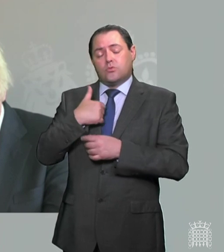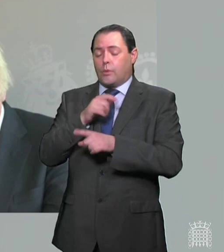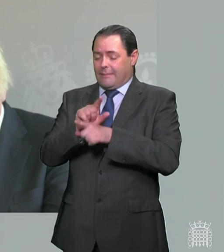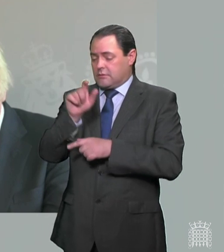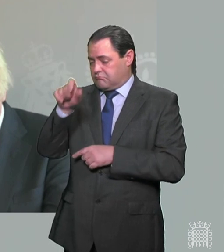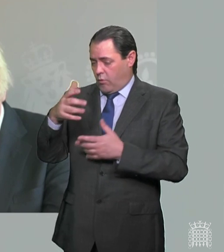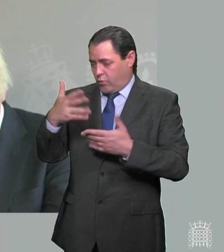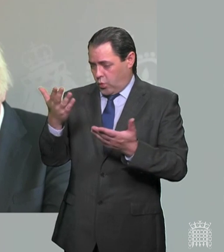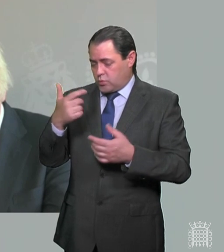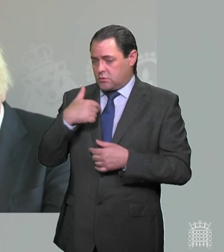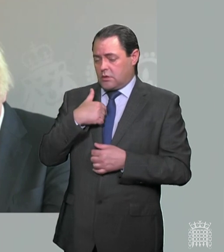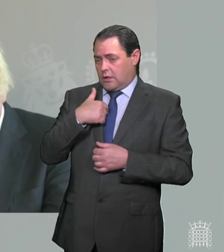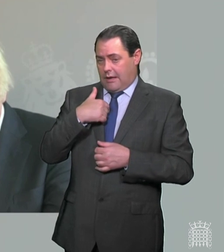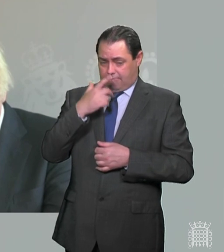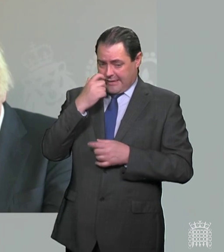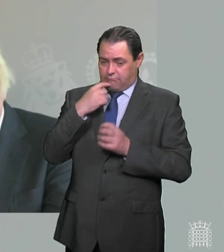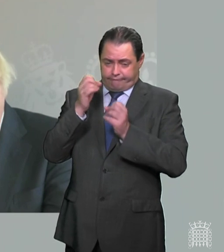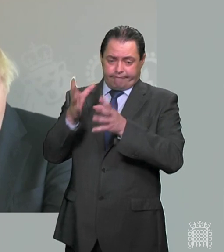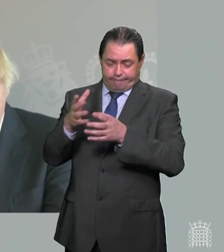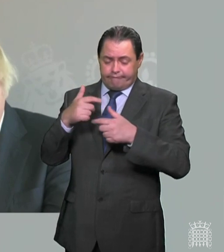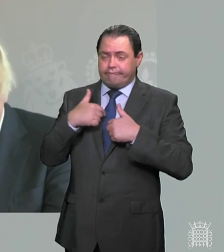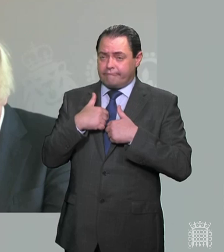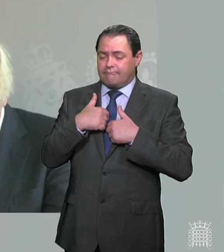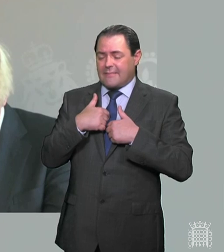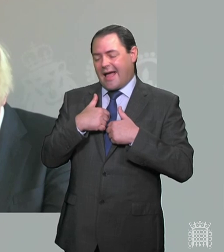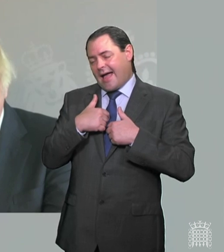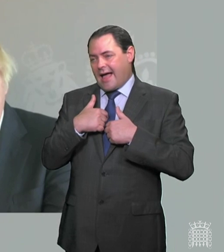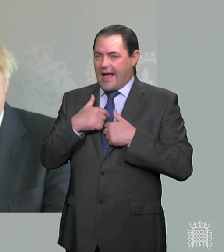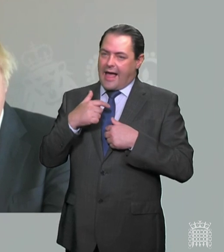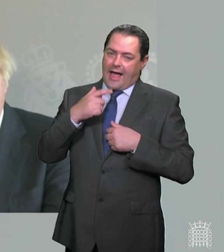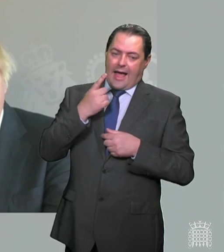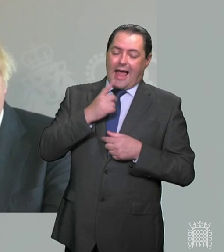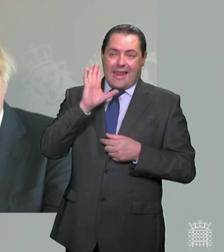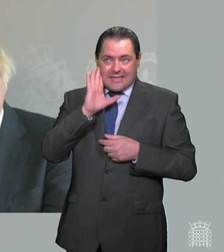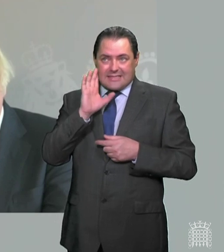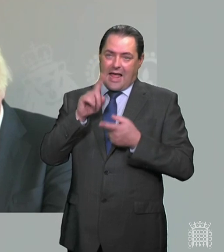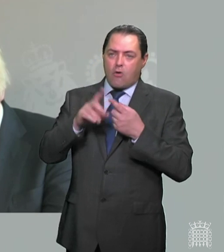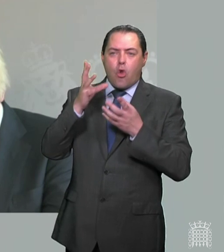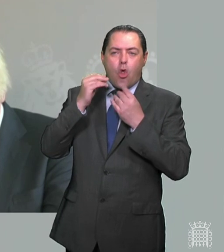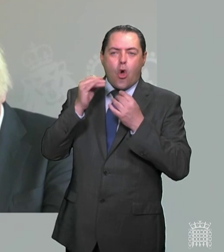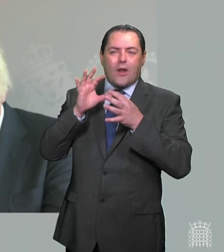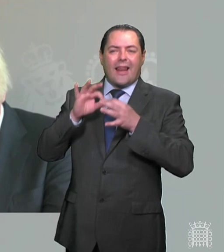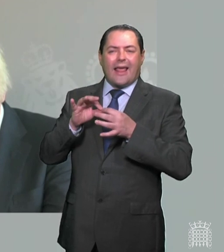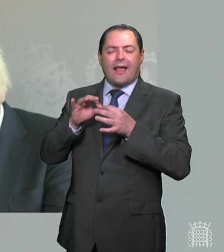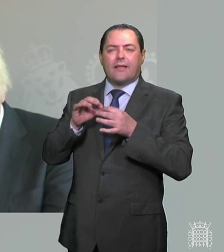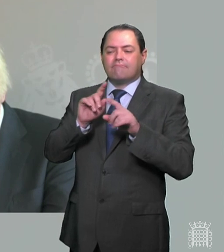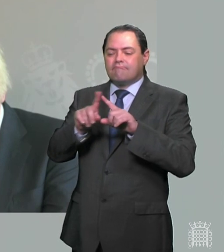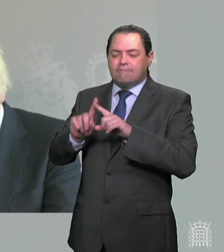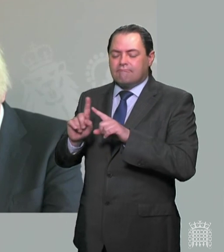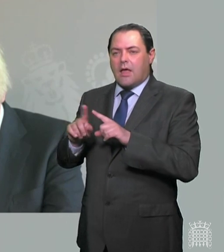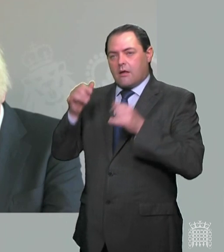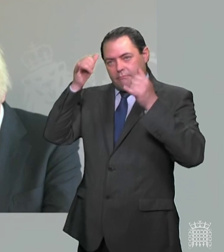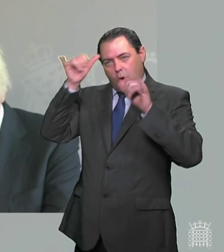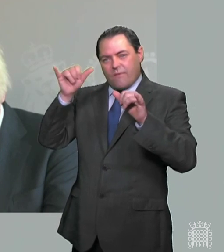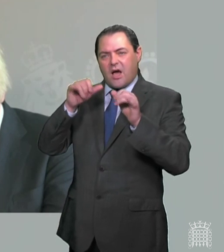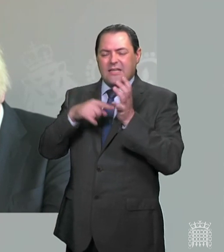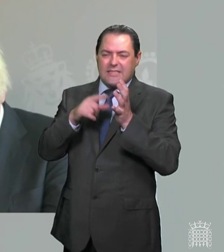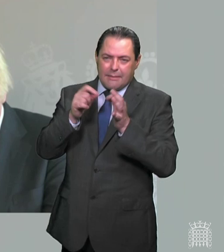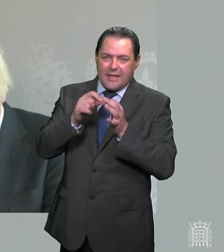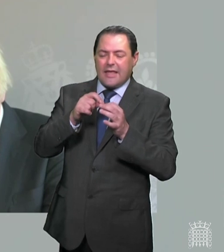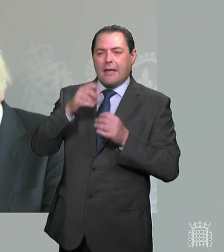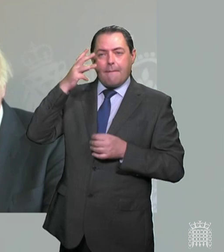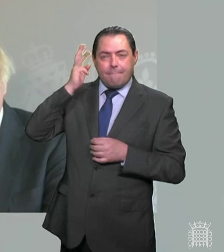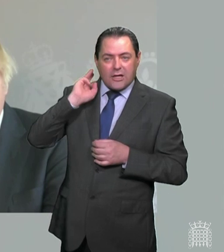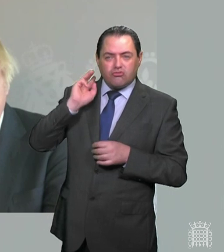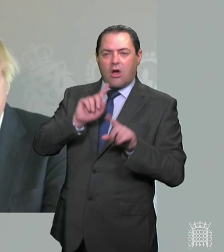I listened to him and learned from him about bovine TB and badgers.